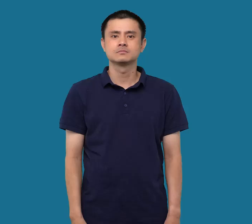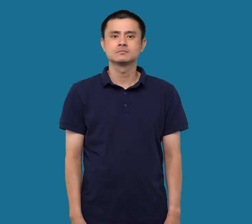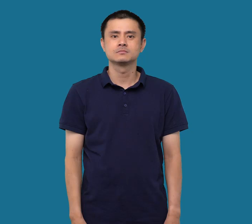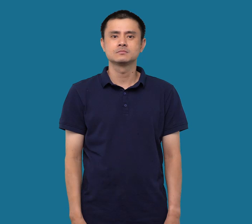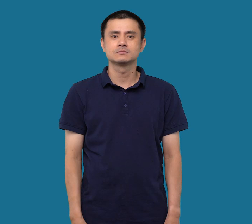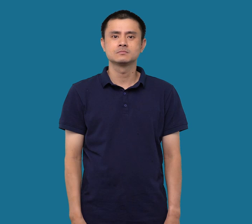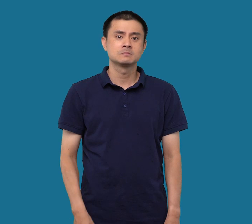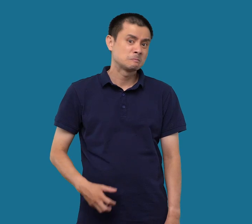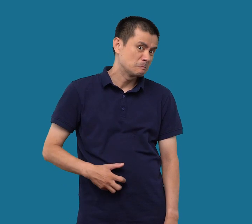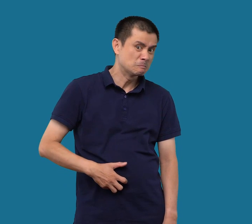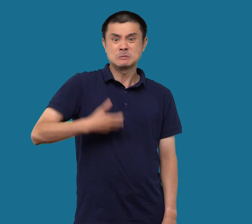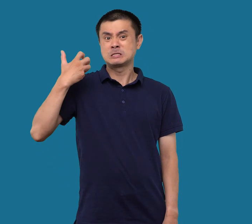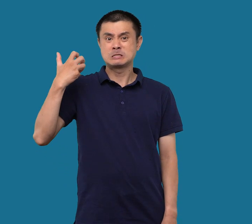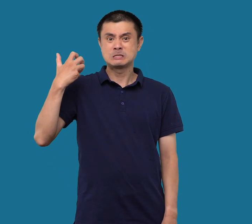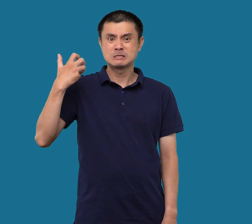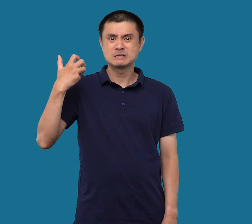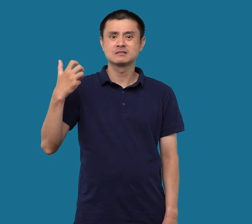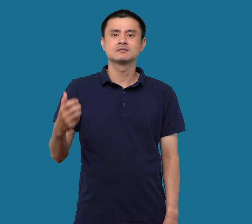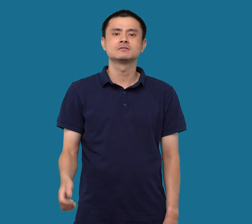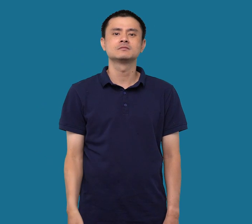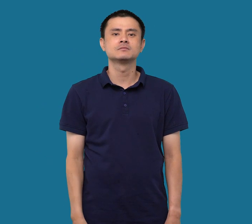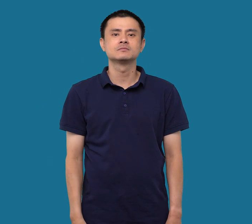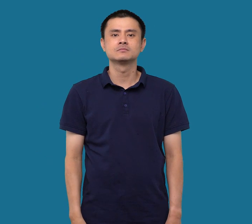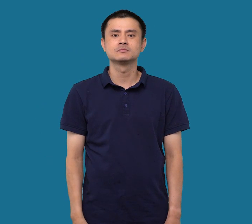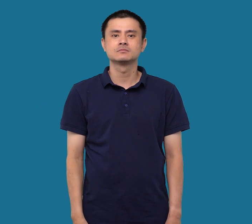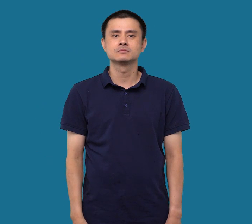giận dữ